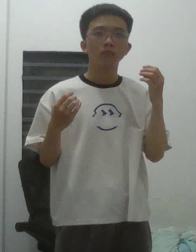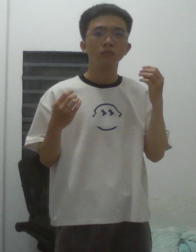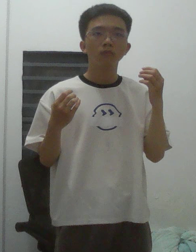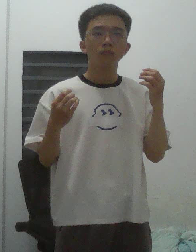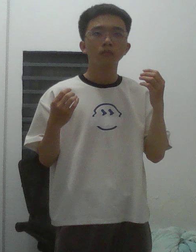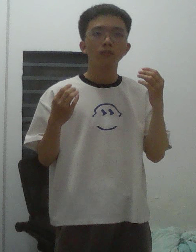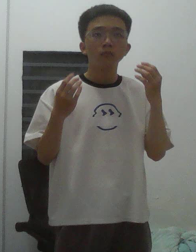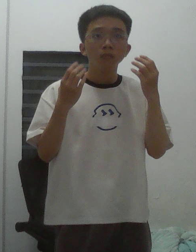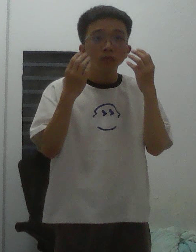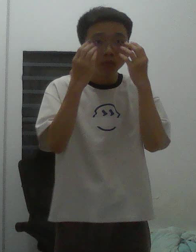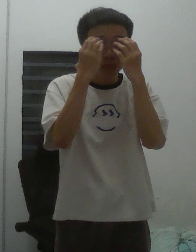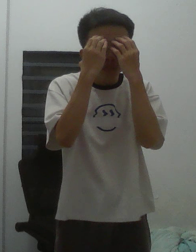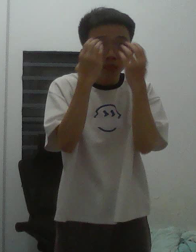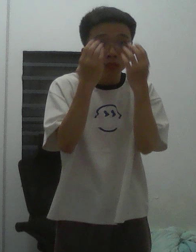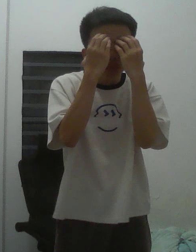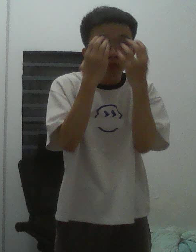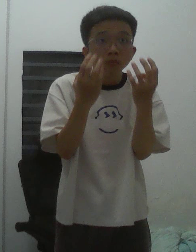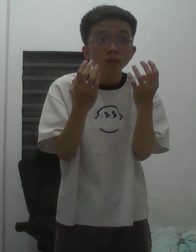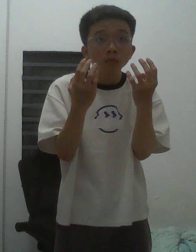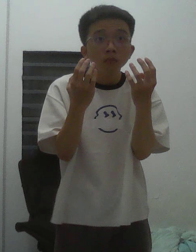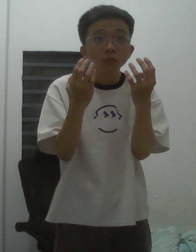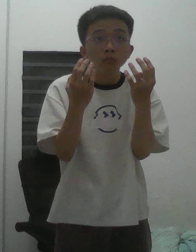ngac nhien